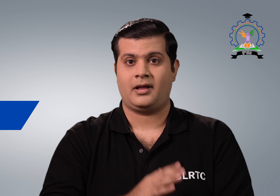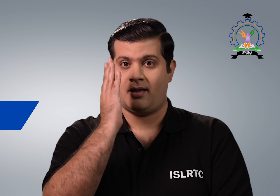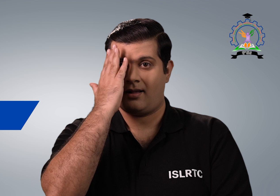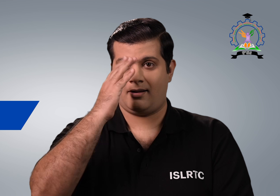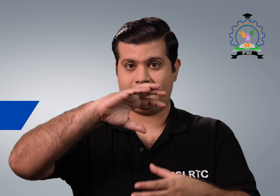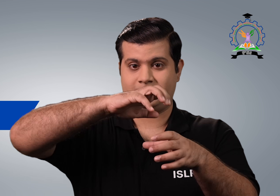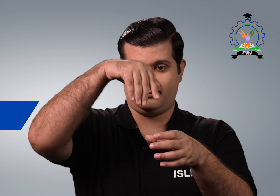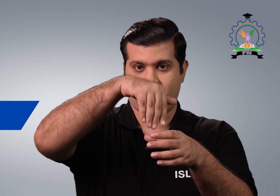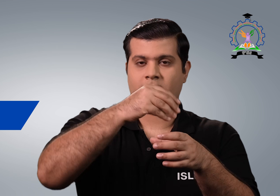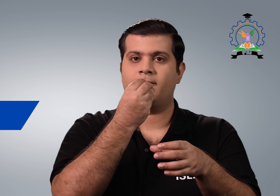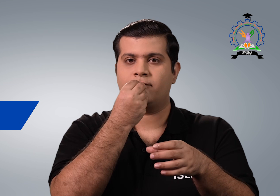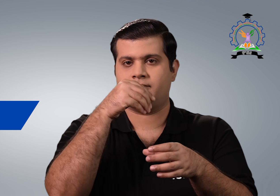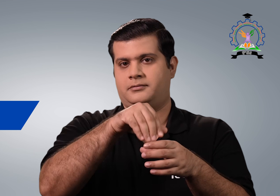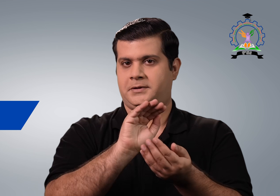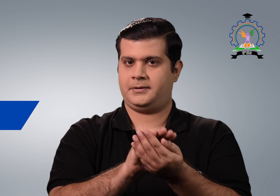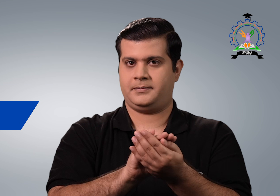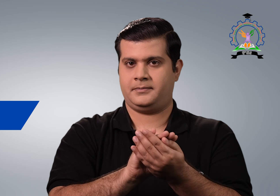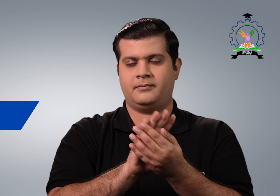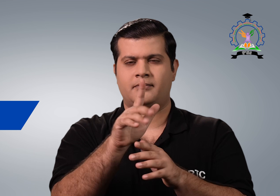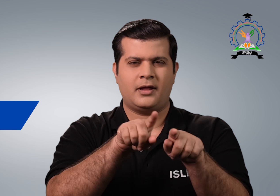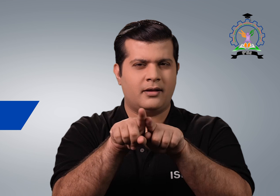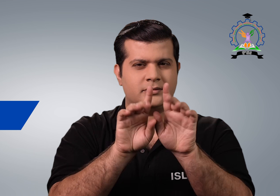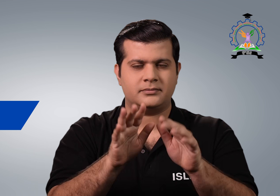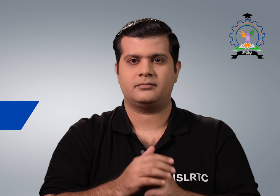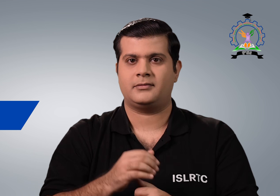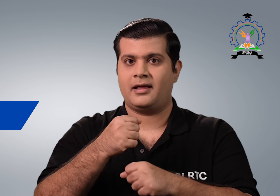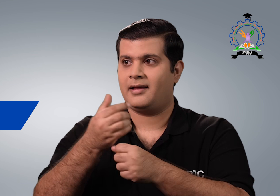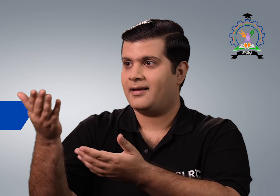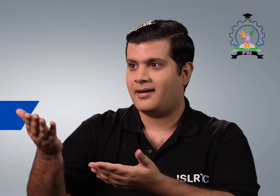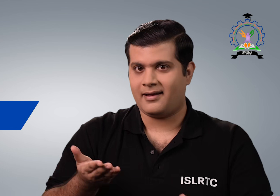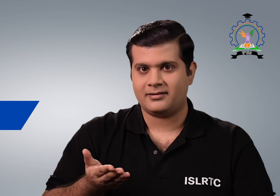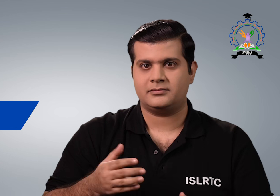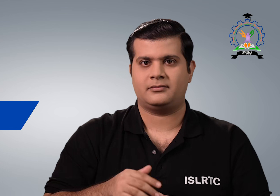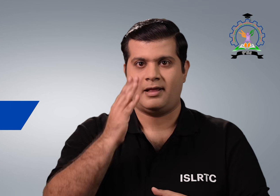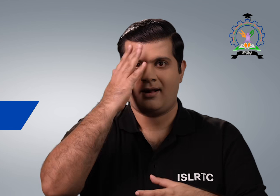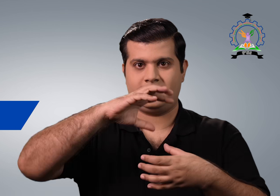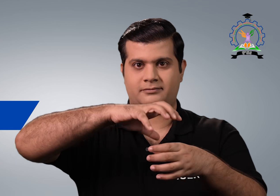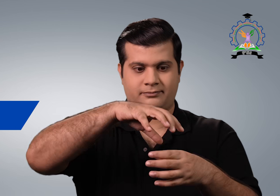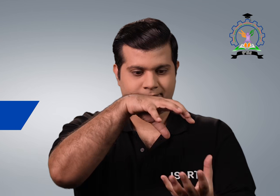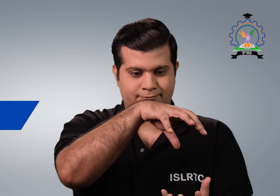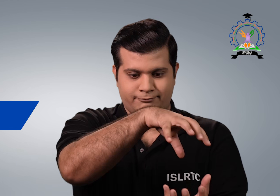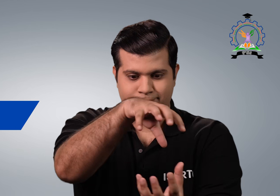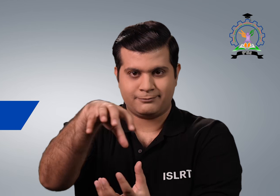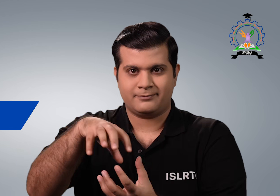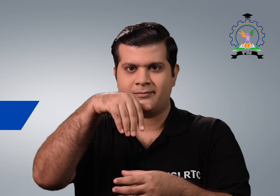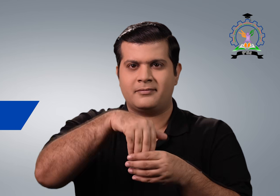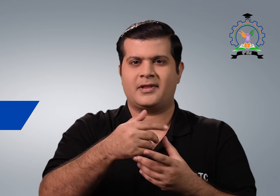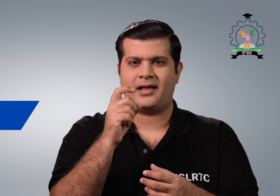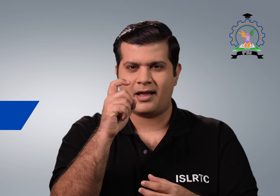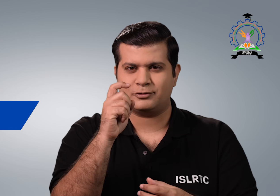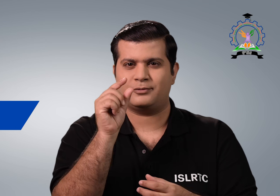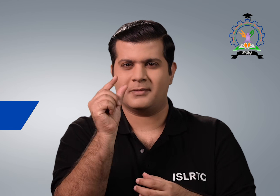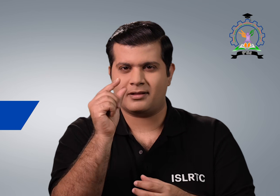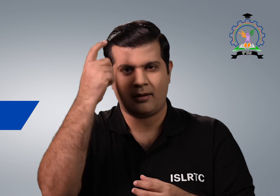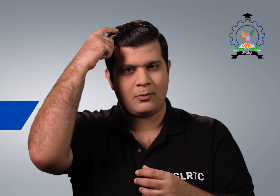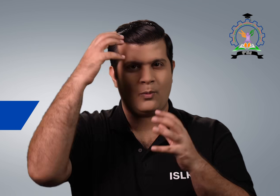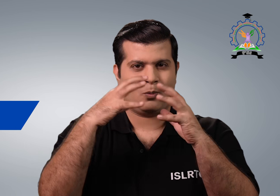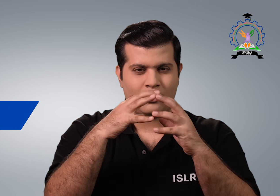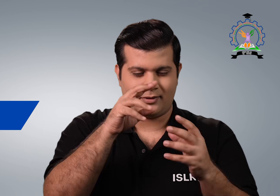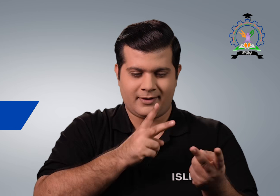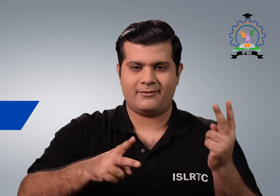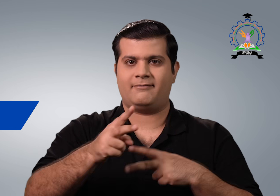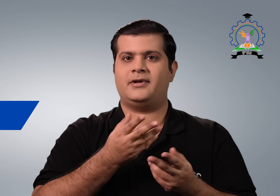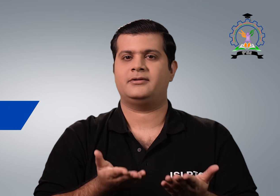A glass container with a lid used for storing food. For instance, when guests visit, a jar filled with cashews, almonds, and similar snacks is set out.